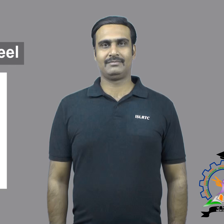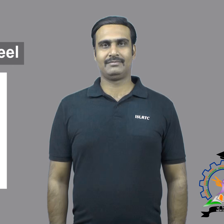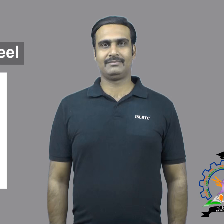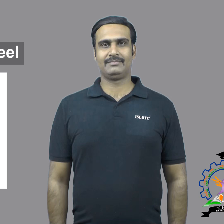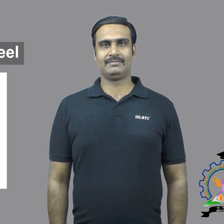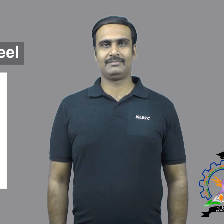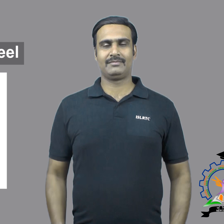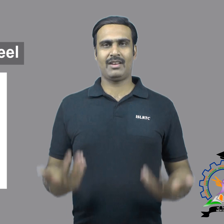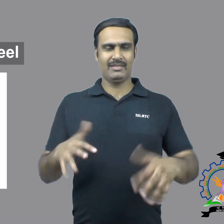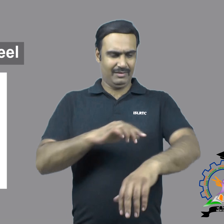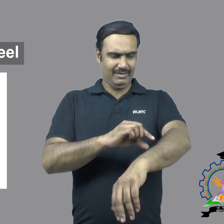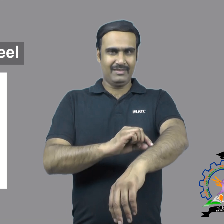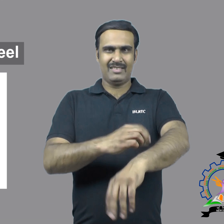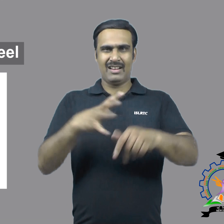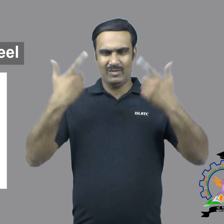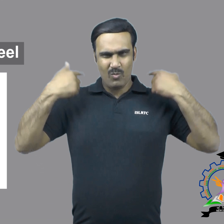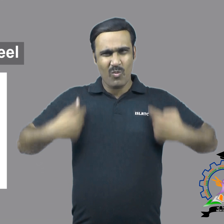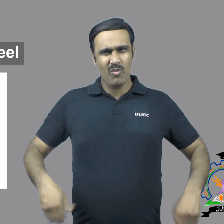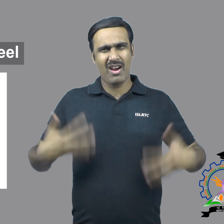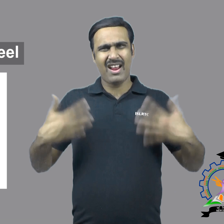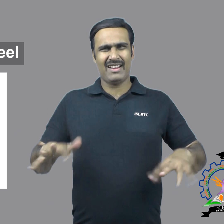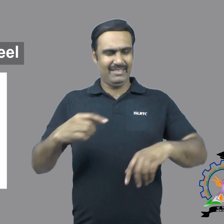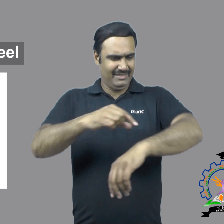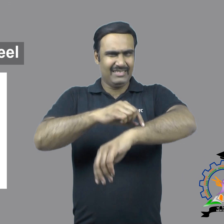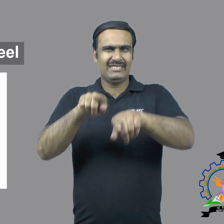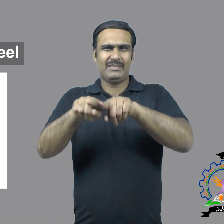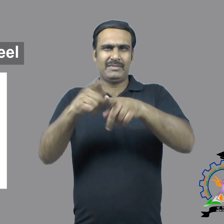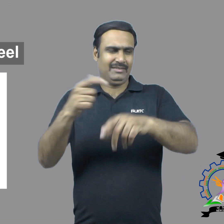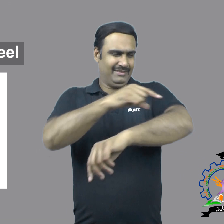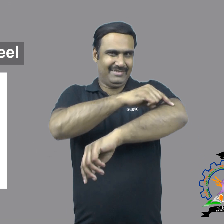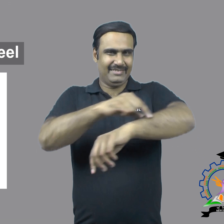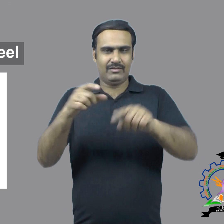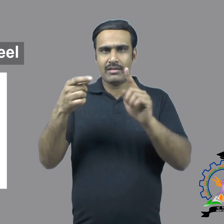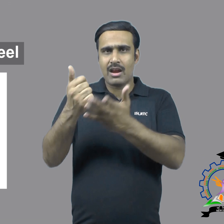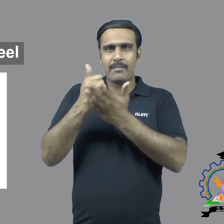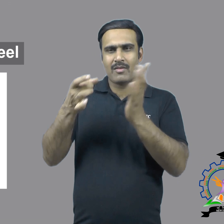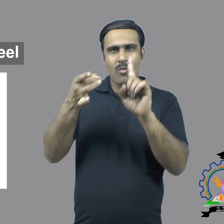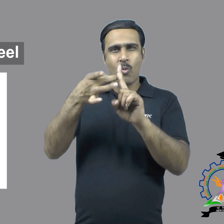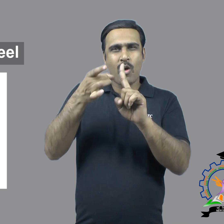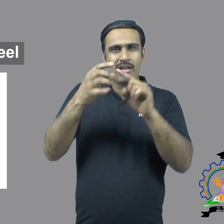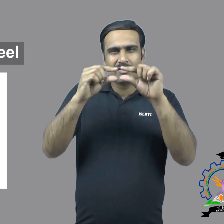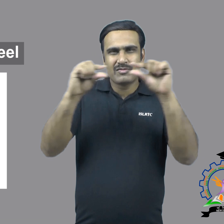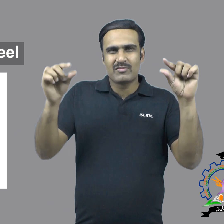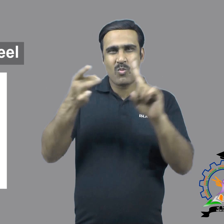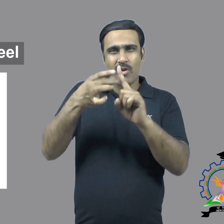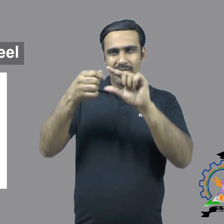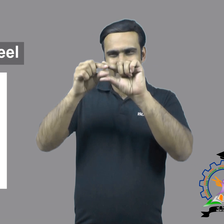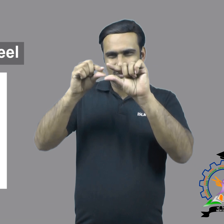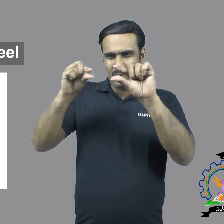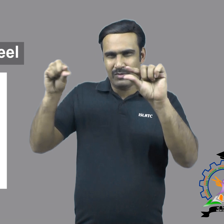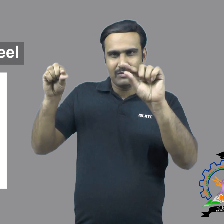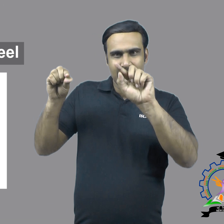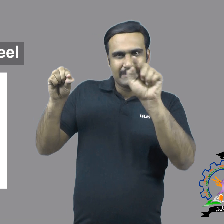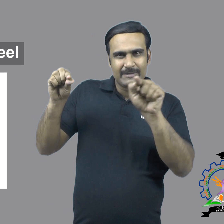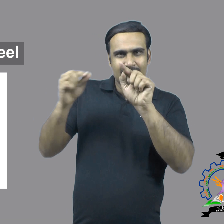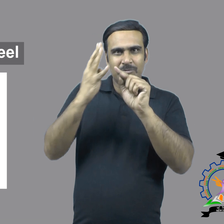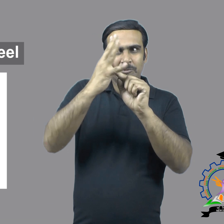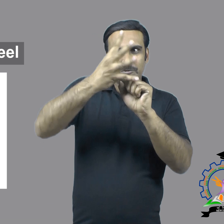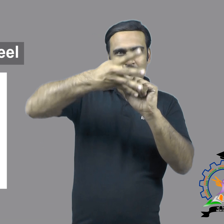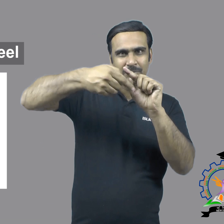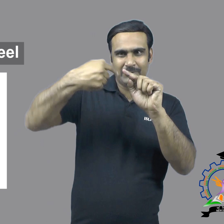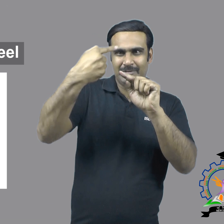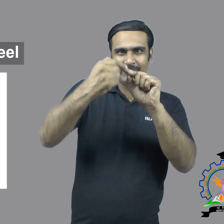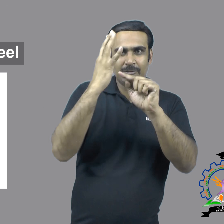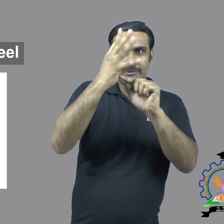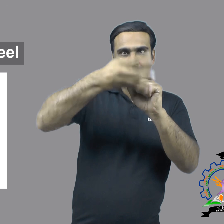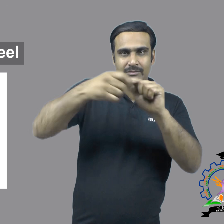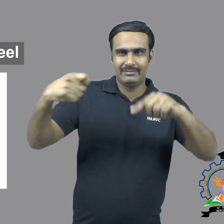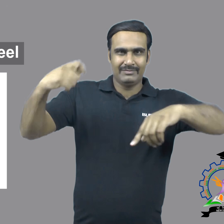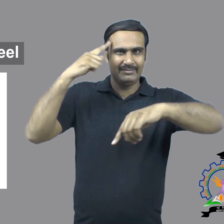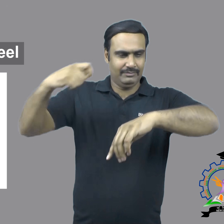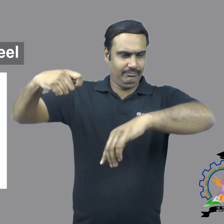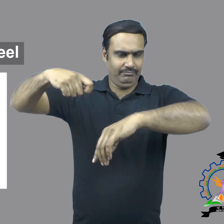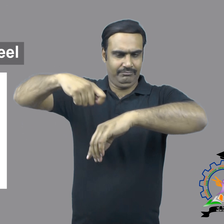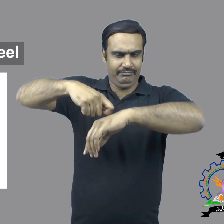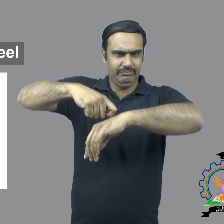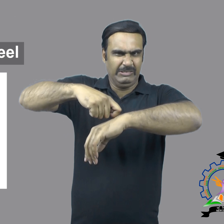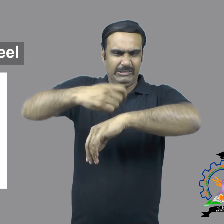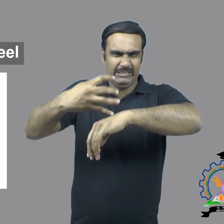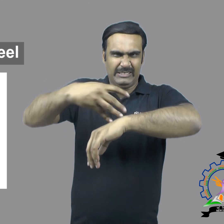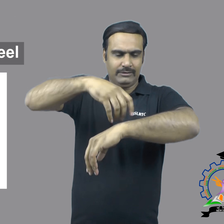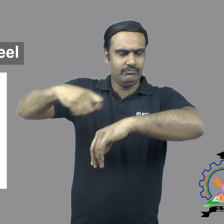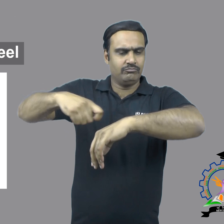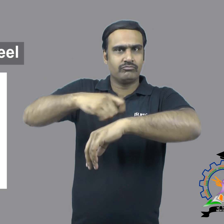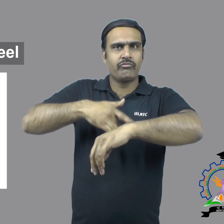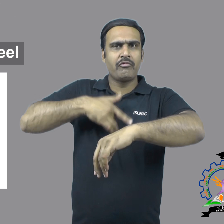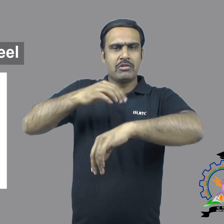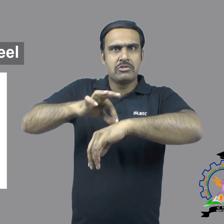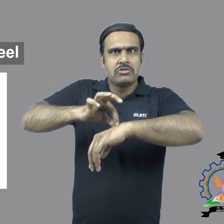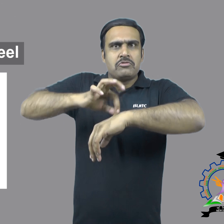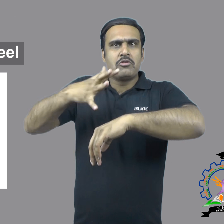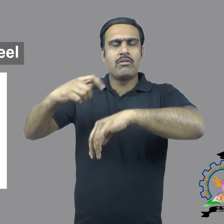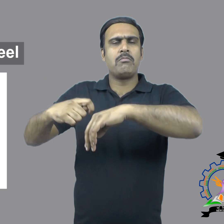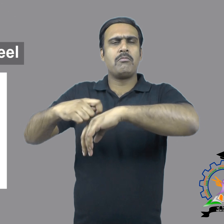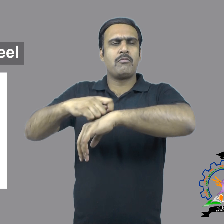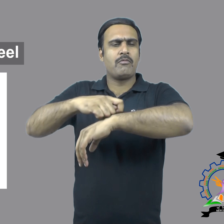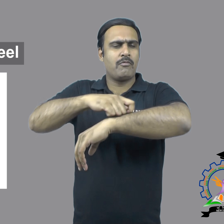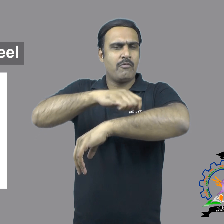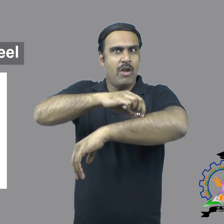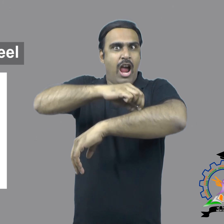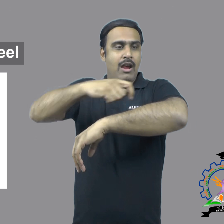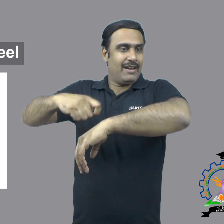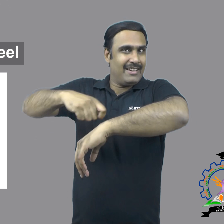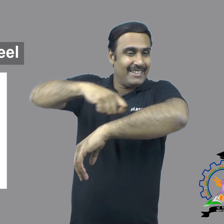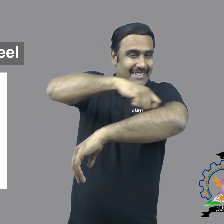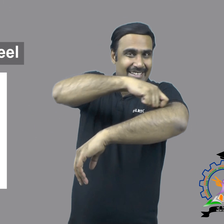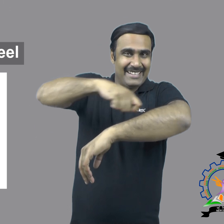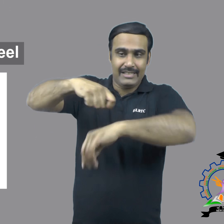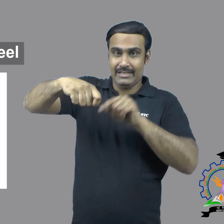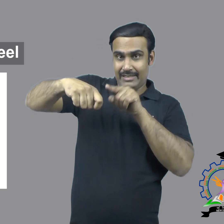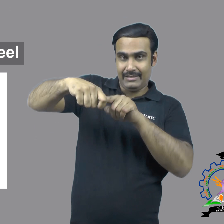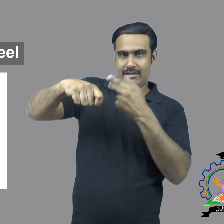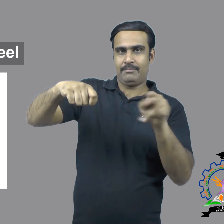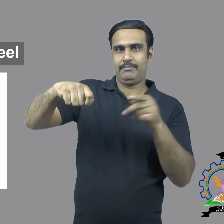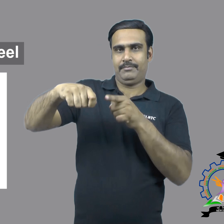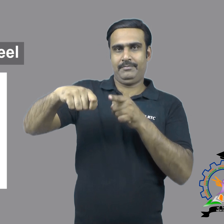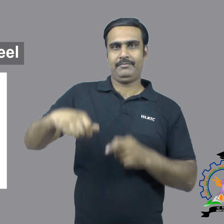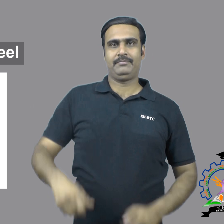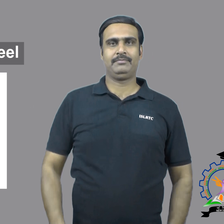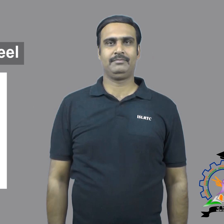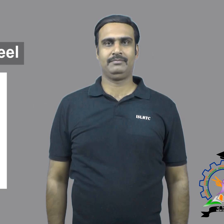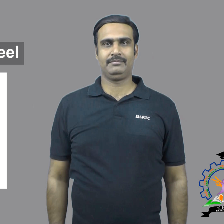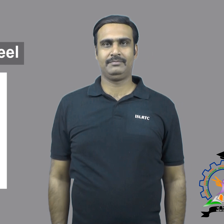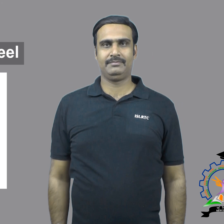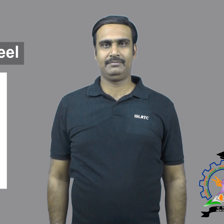Wartenberg Wheel